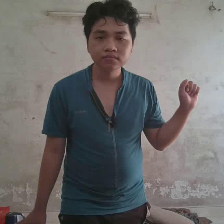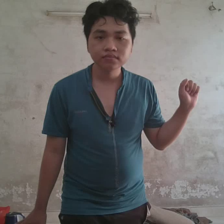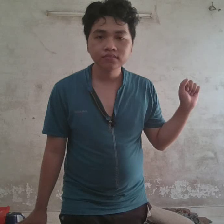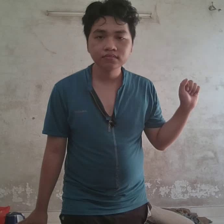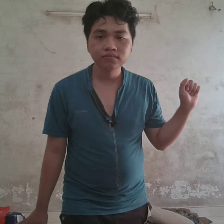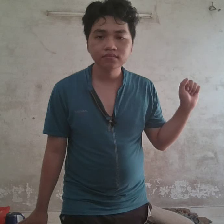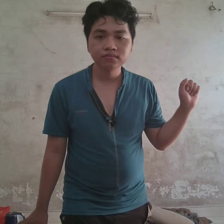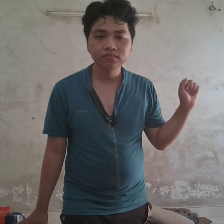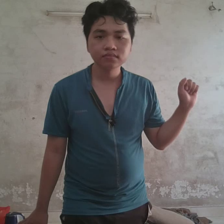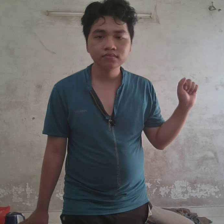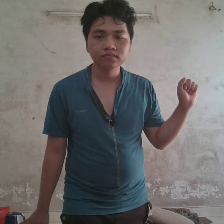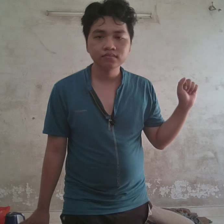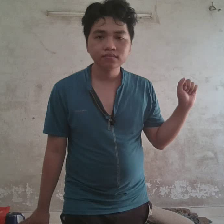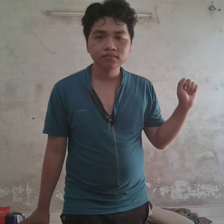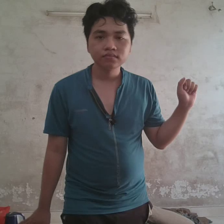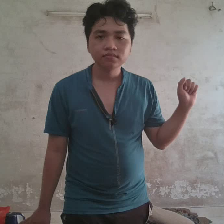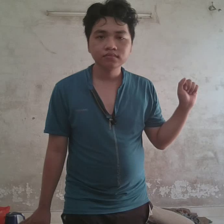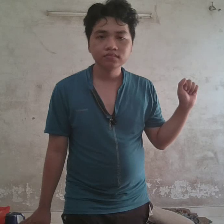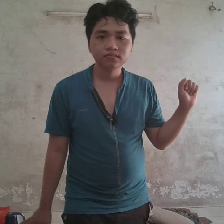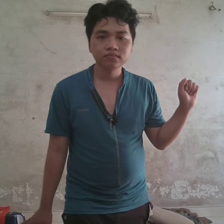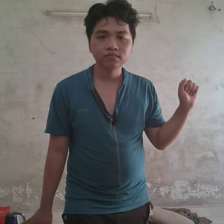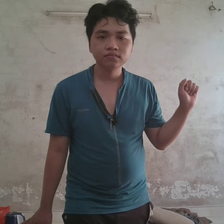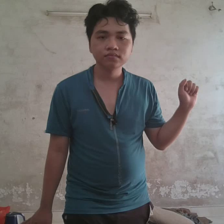a